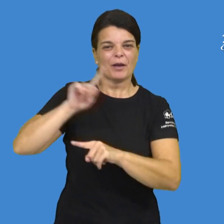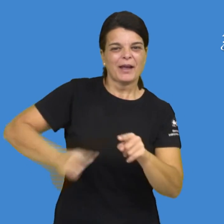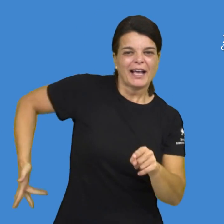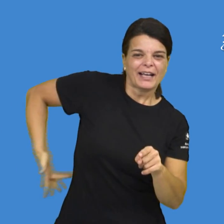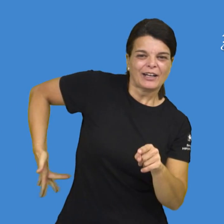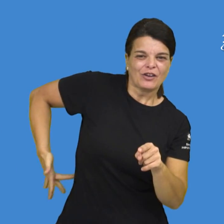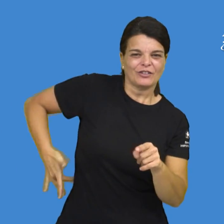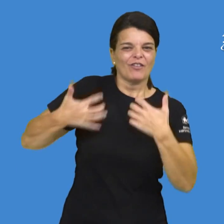riñón